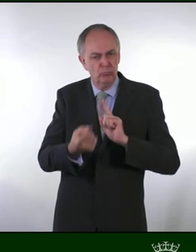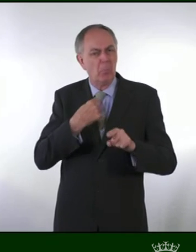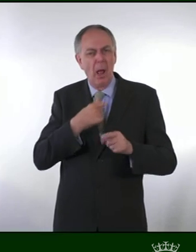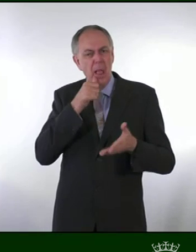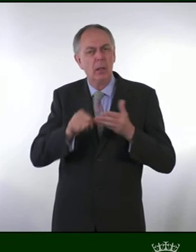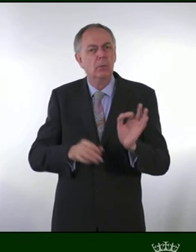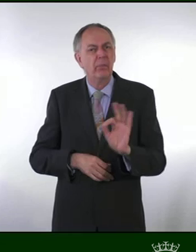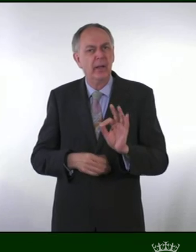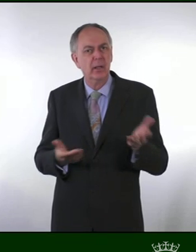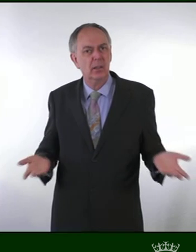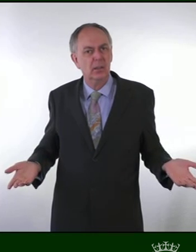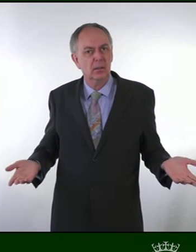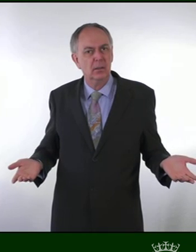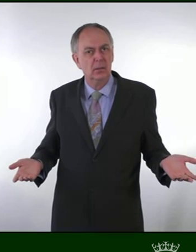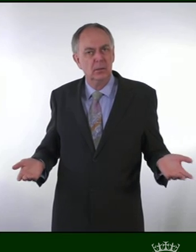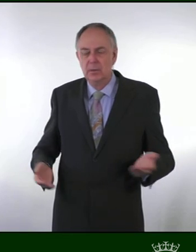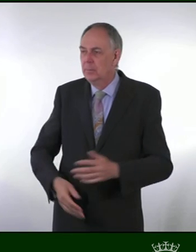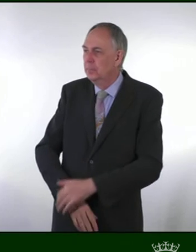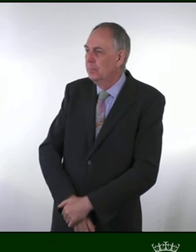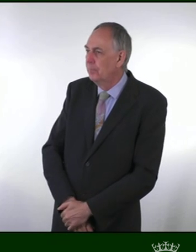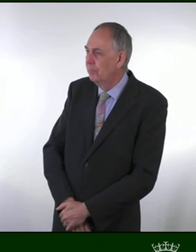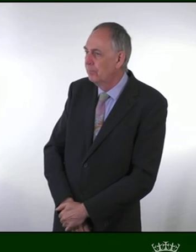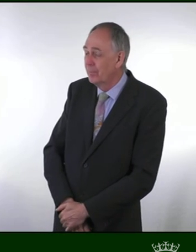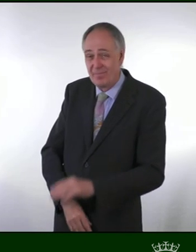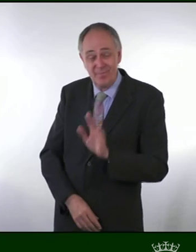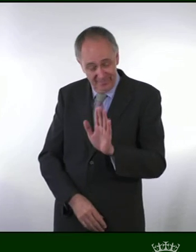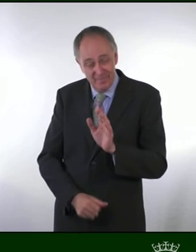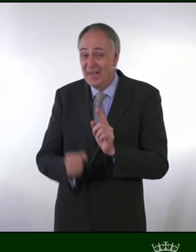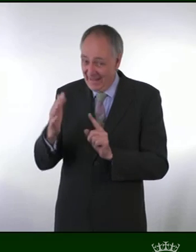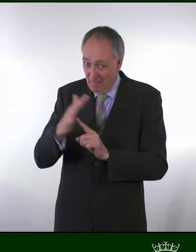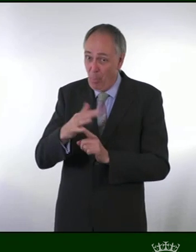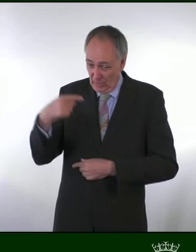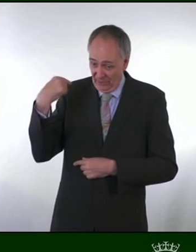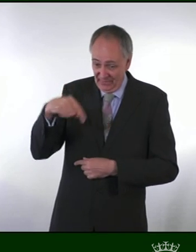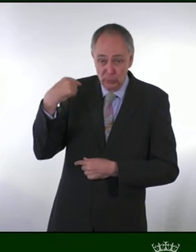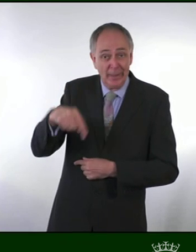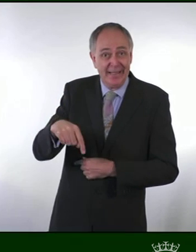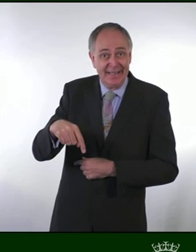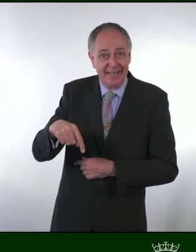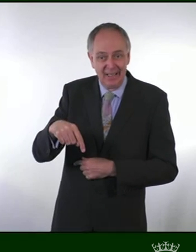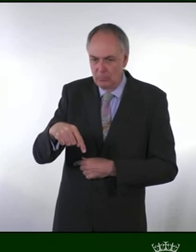He has not replied. This is a critical week in our response to covid-19.